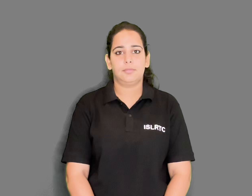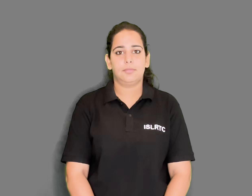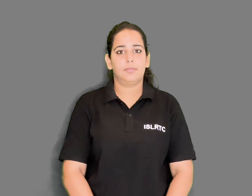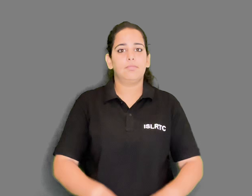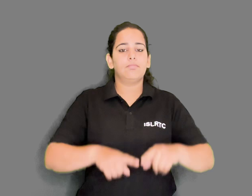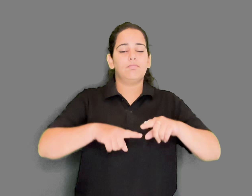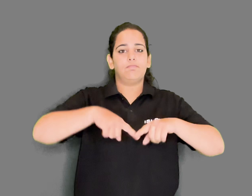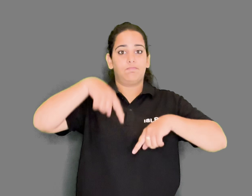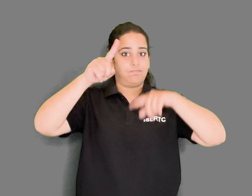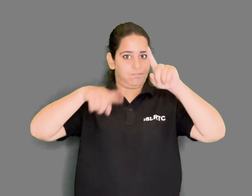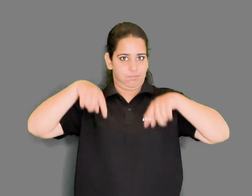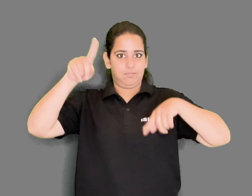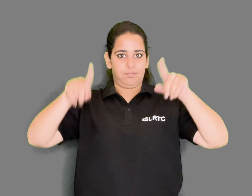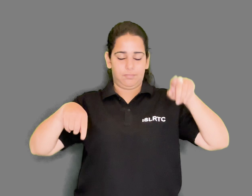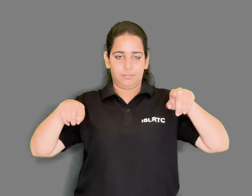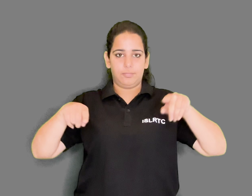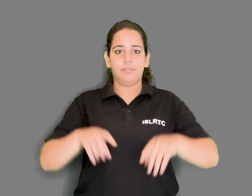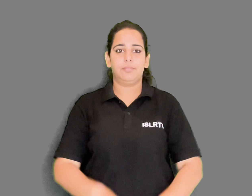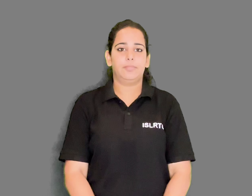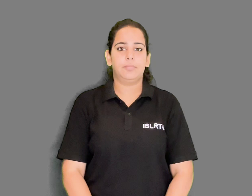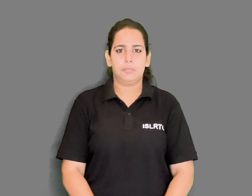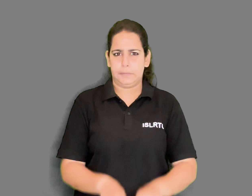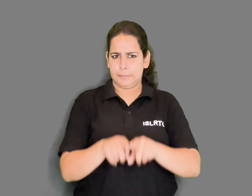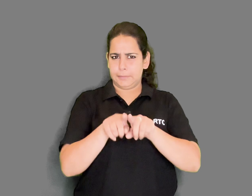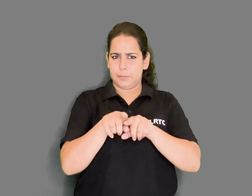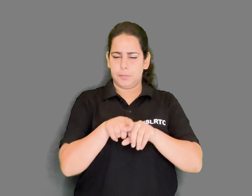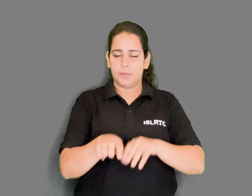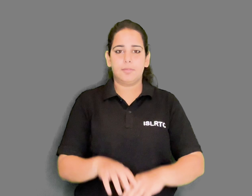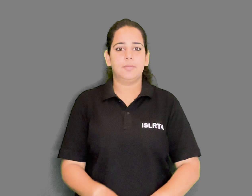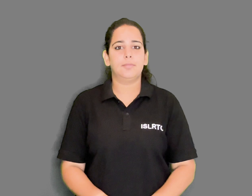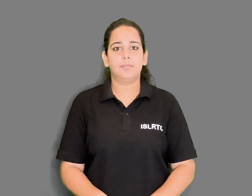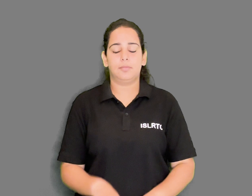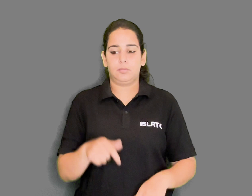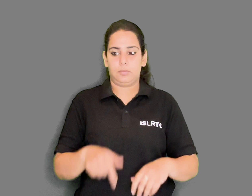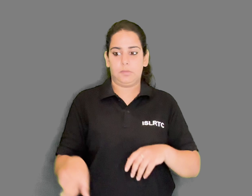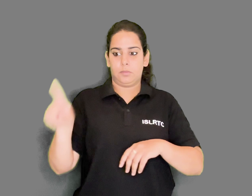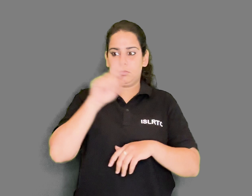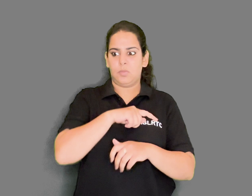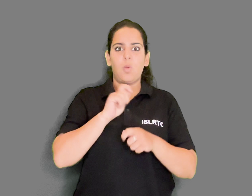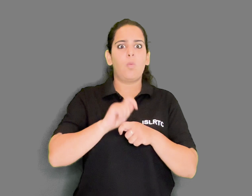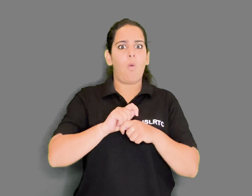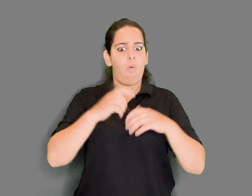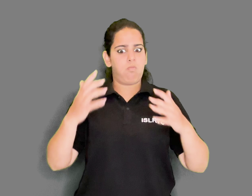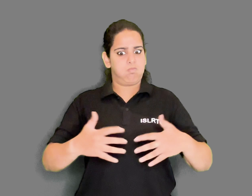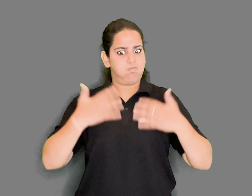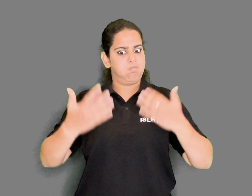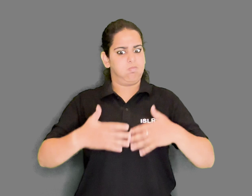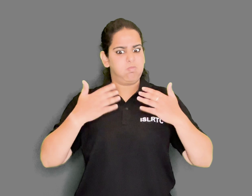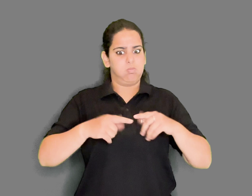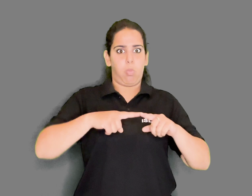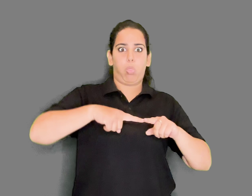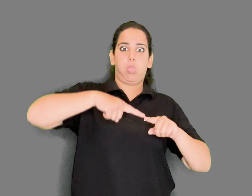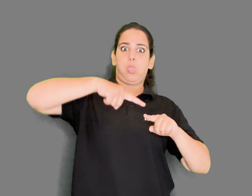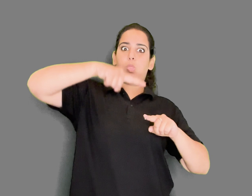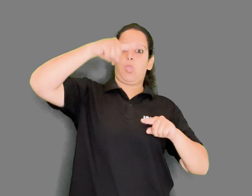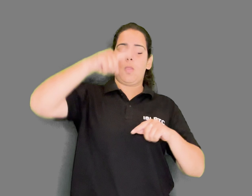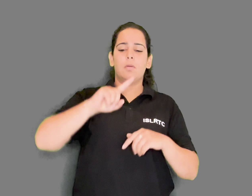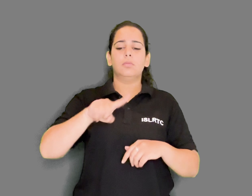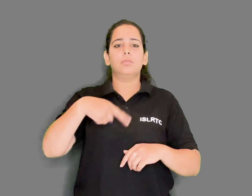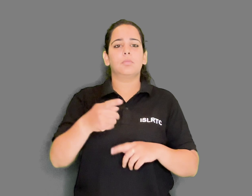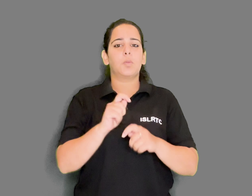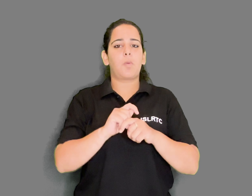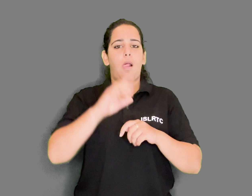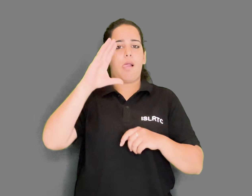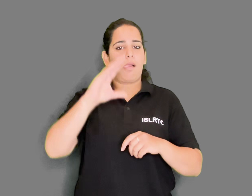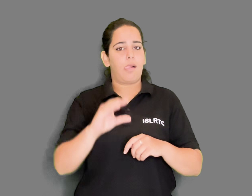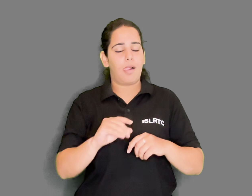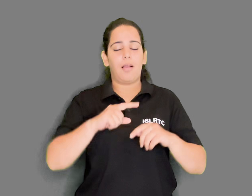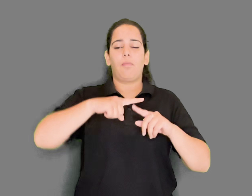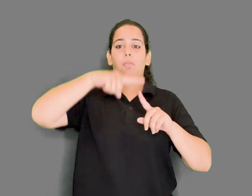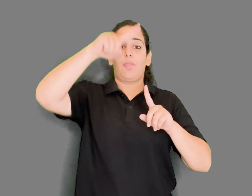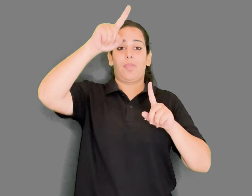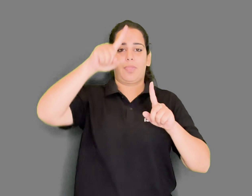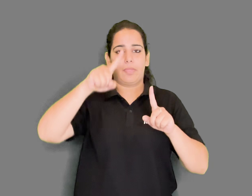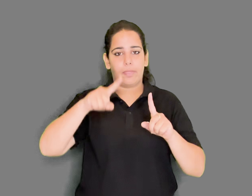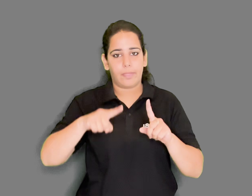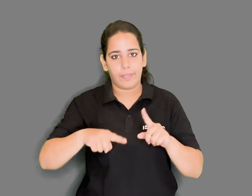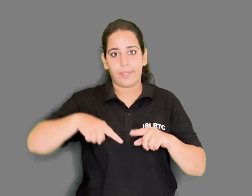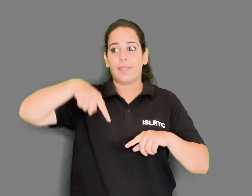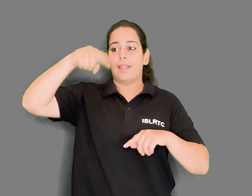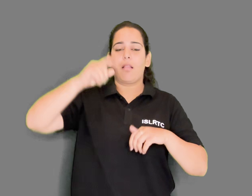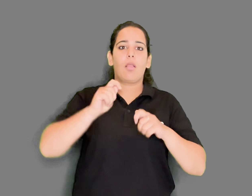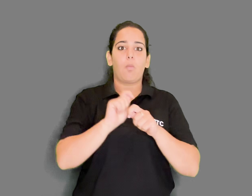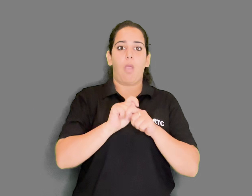Average The apportionment of financial liability to a ship or it’s cargo